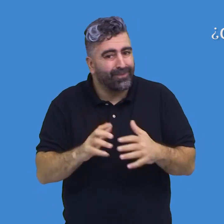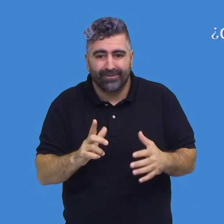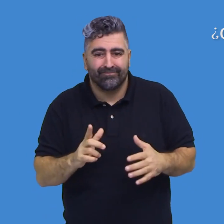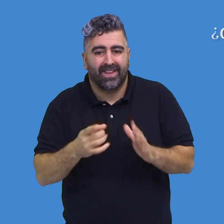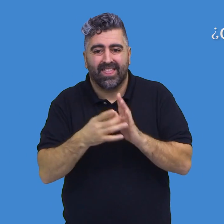no